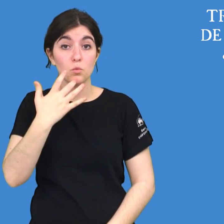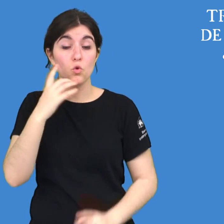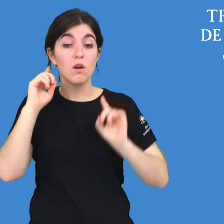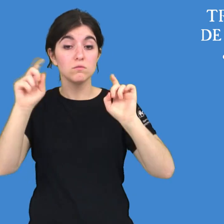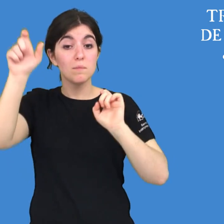caso